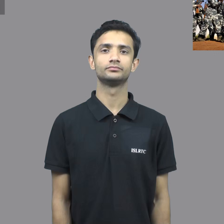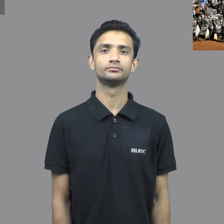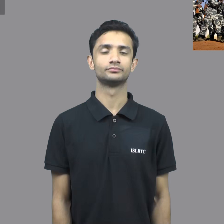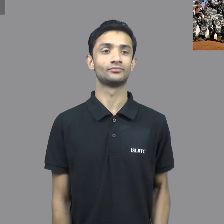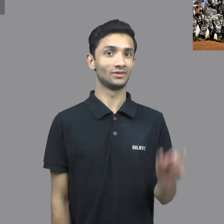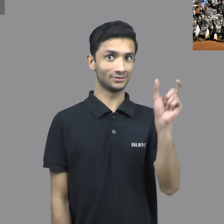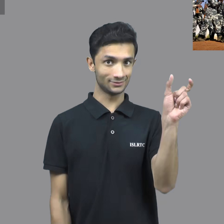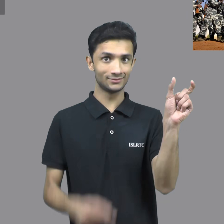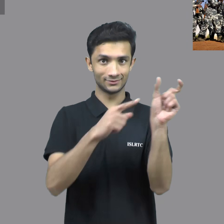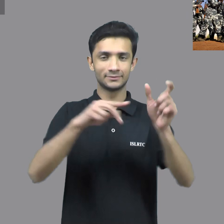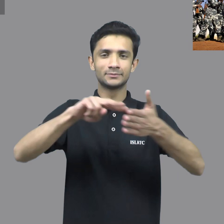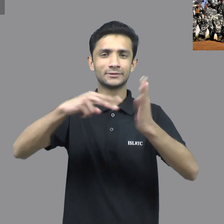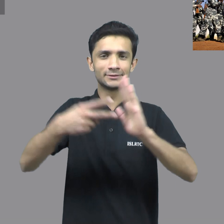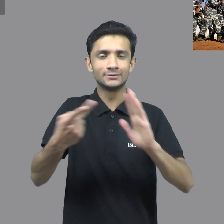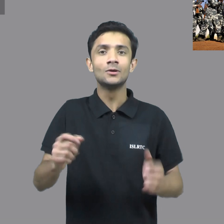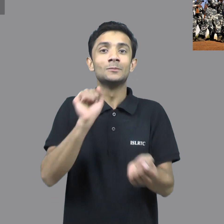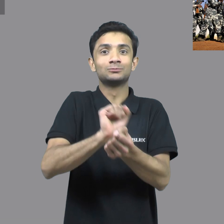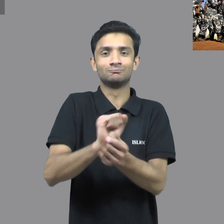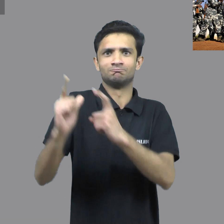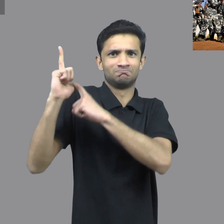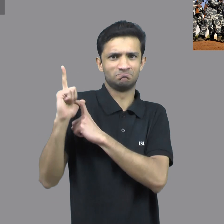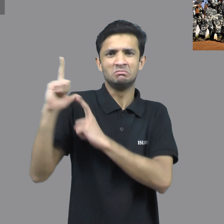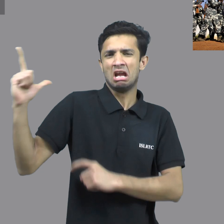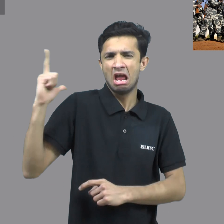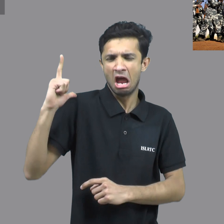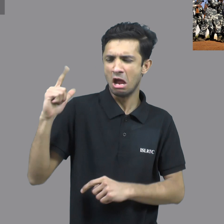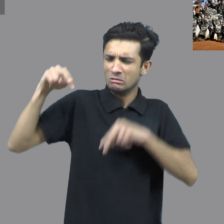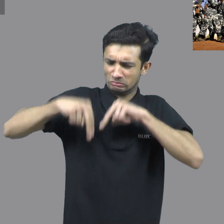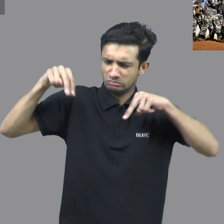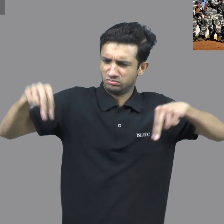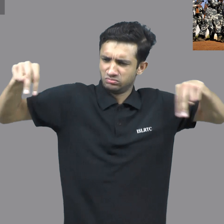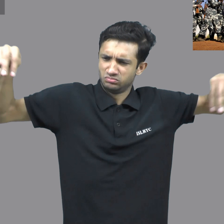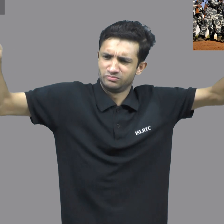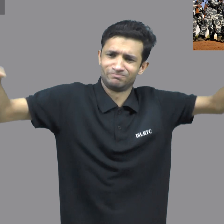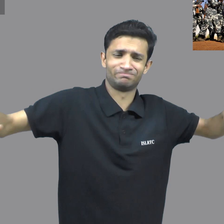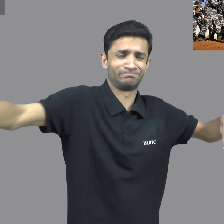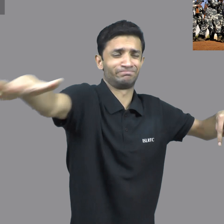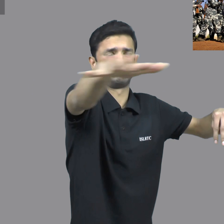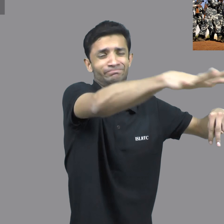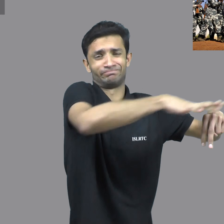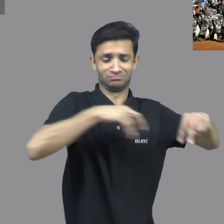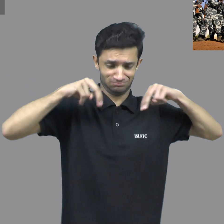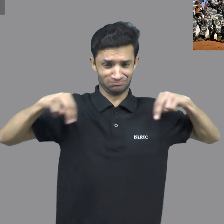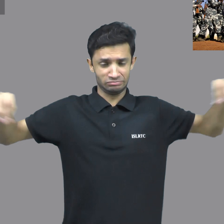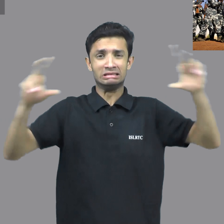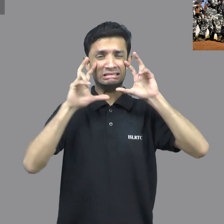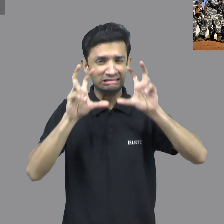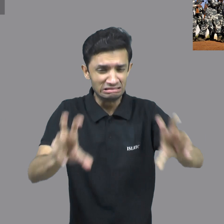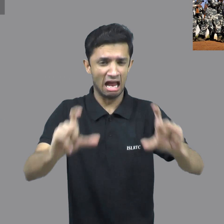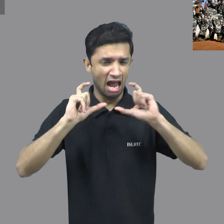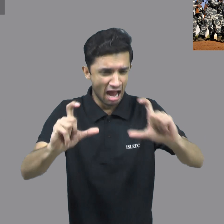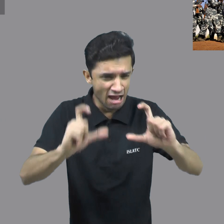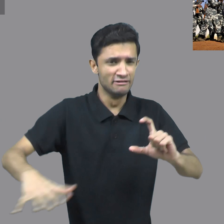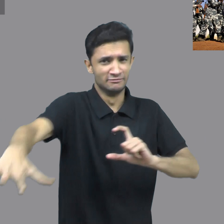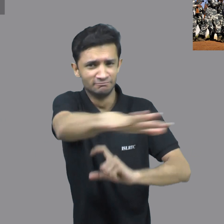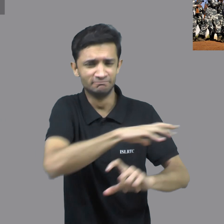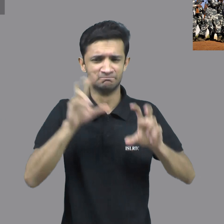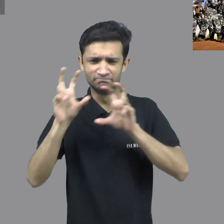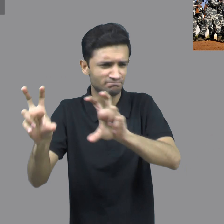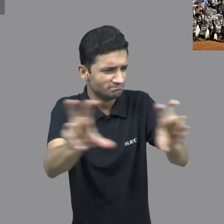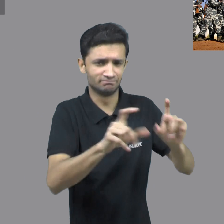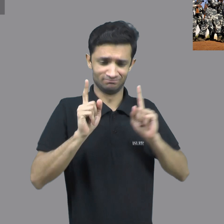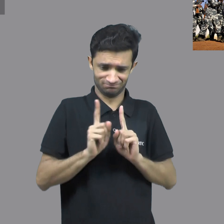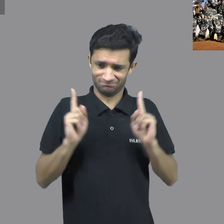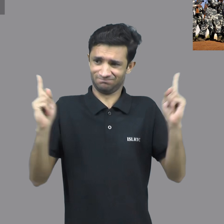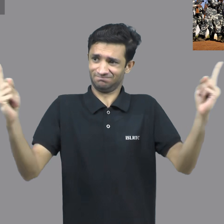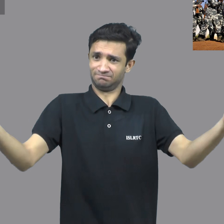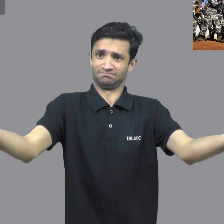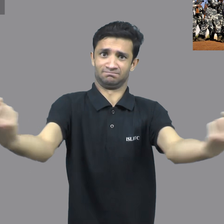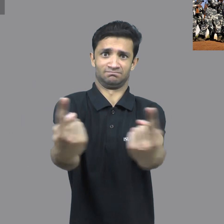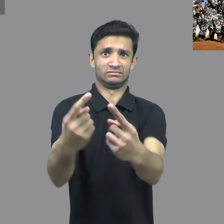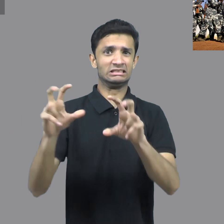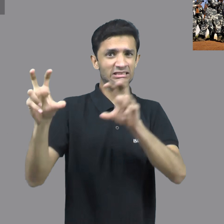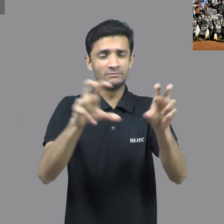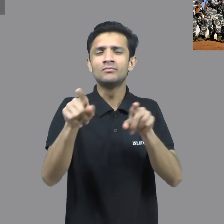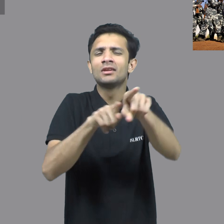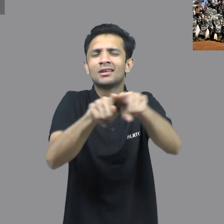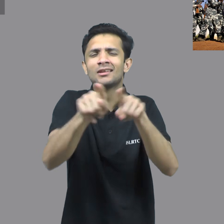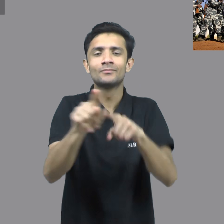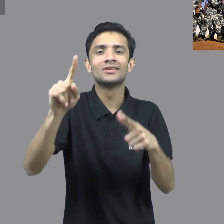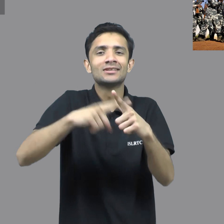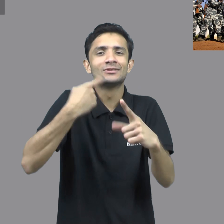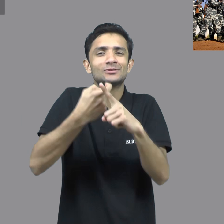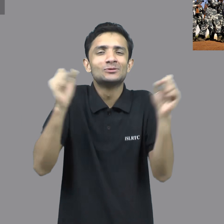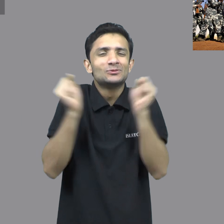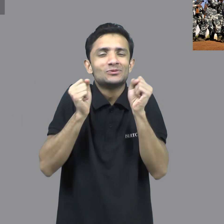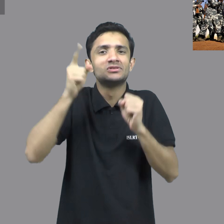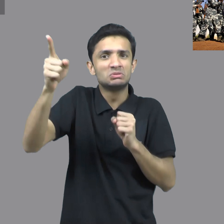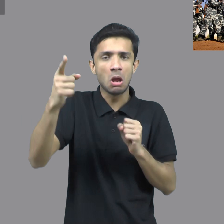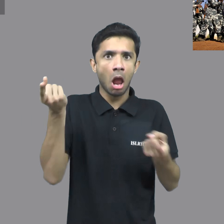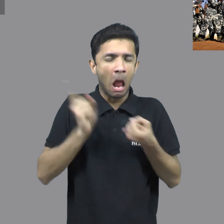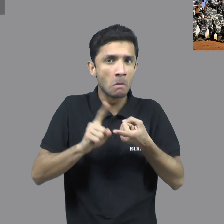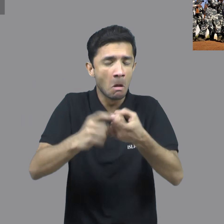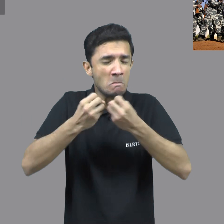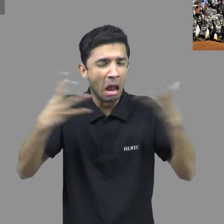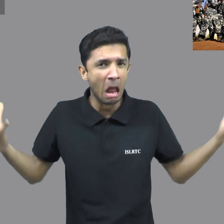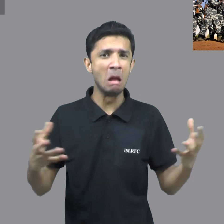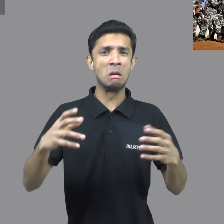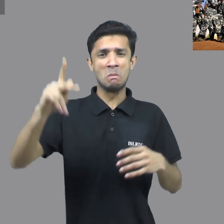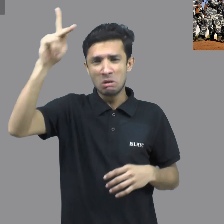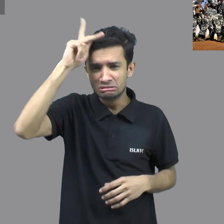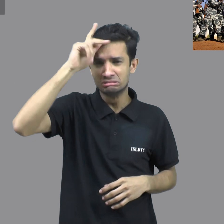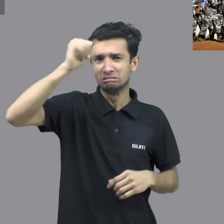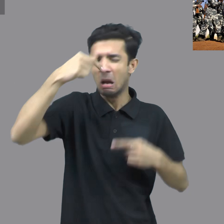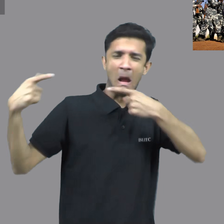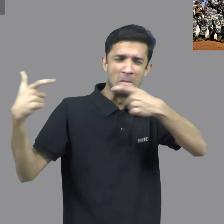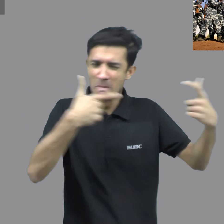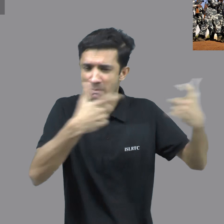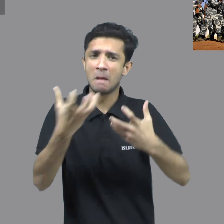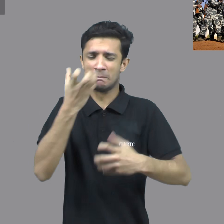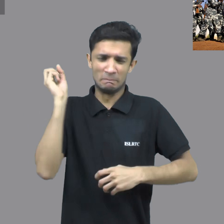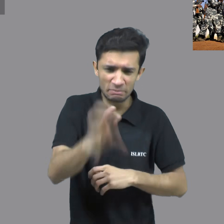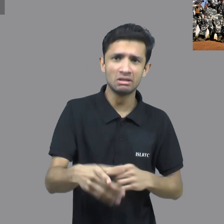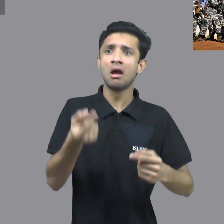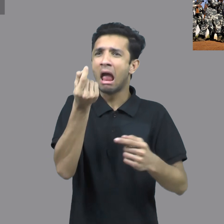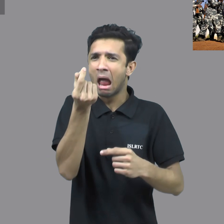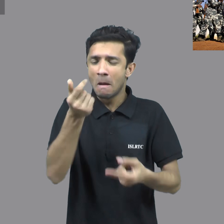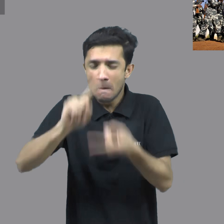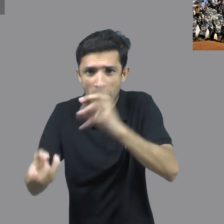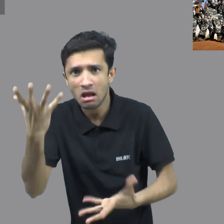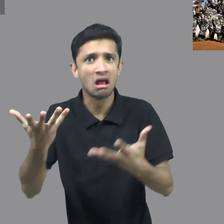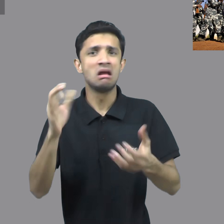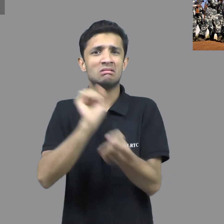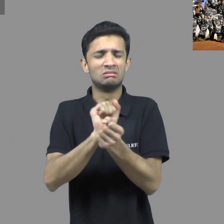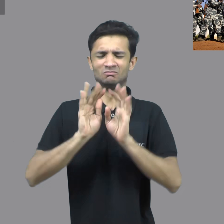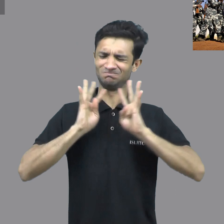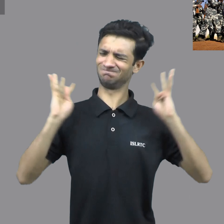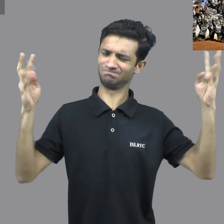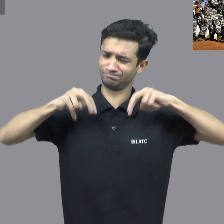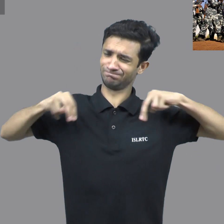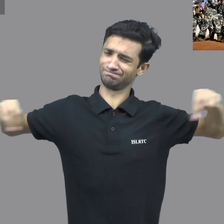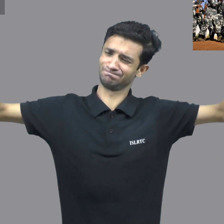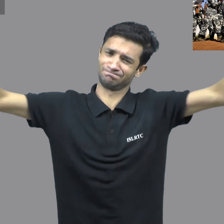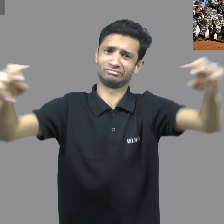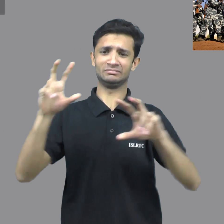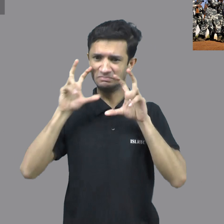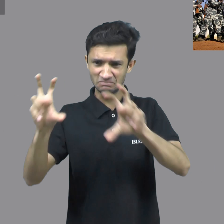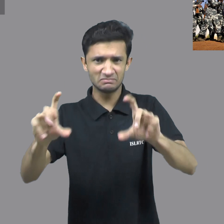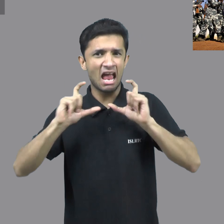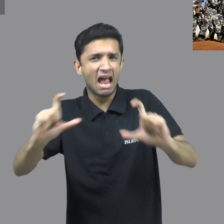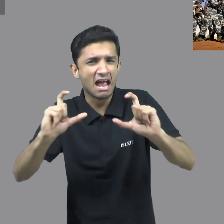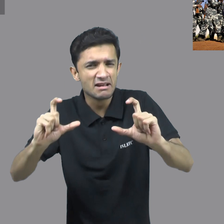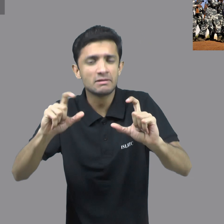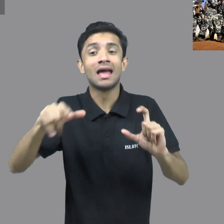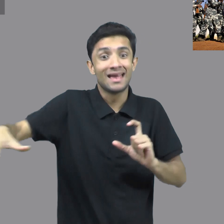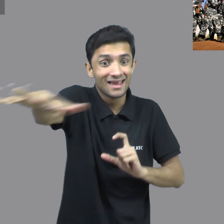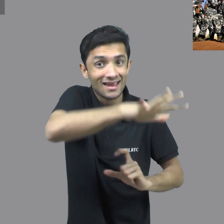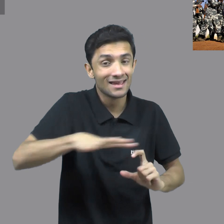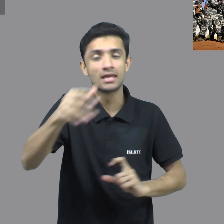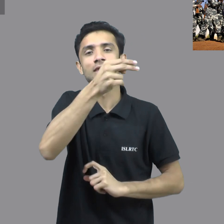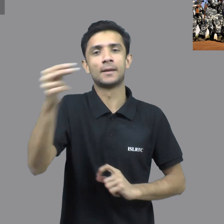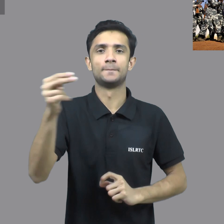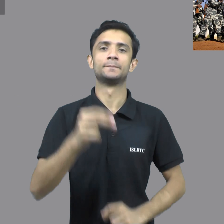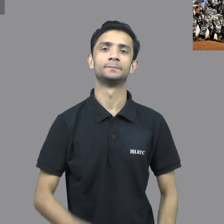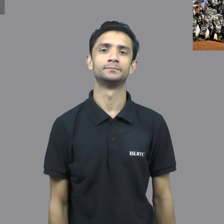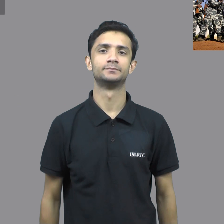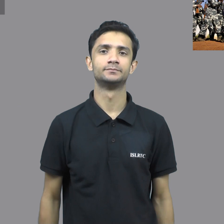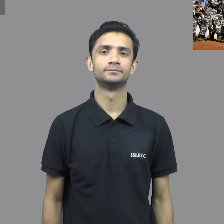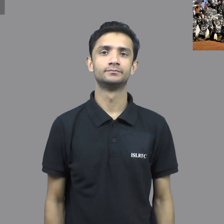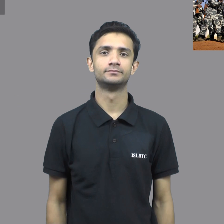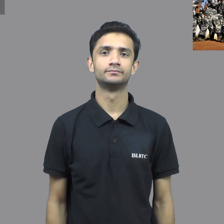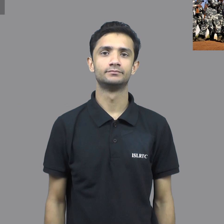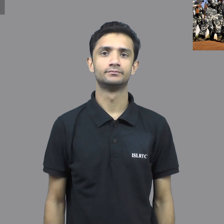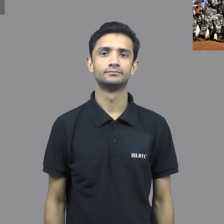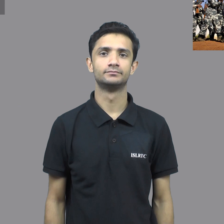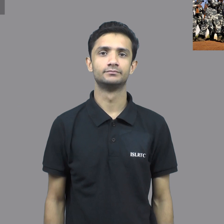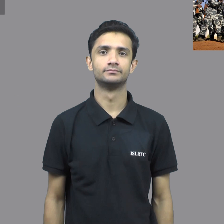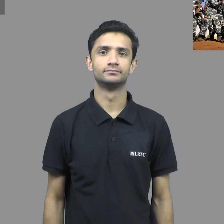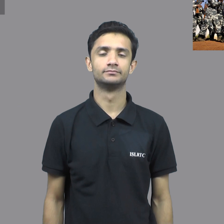Militarize